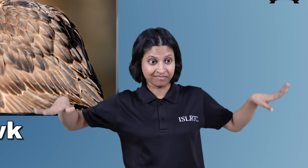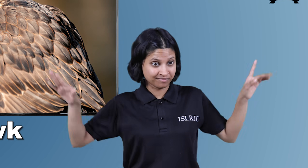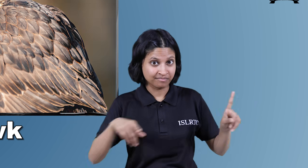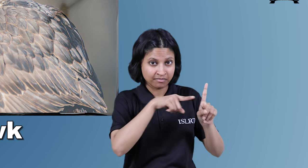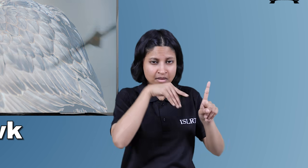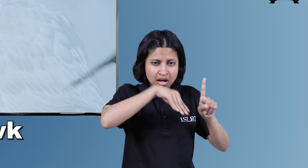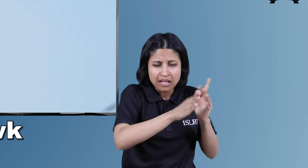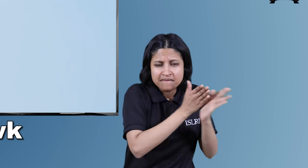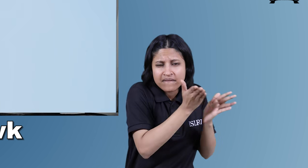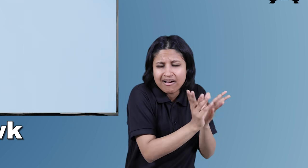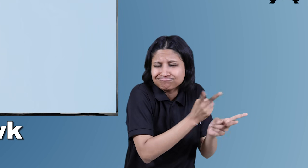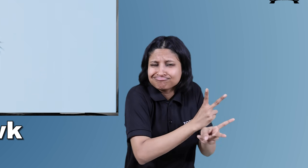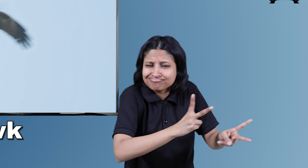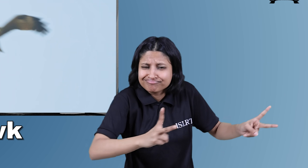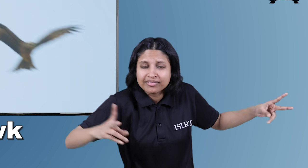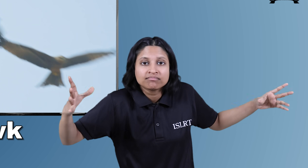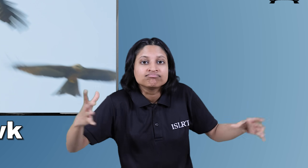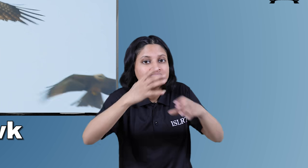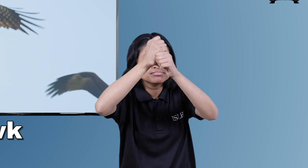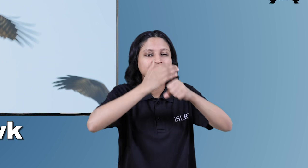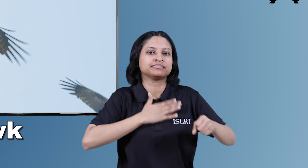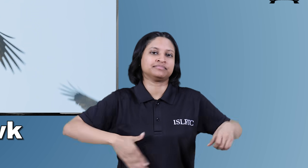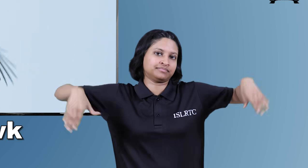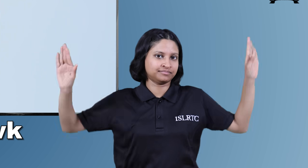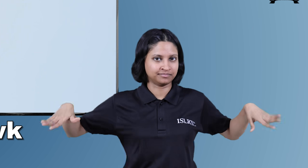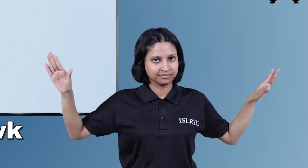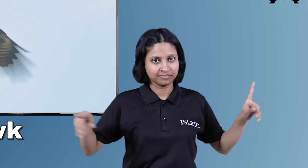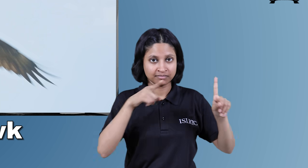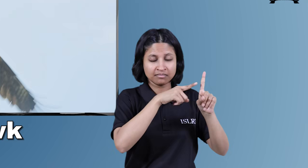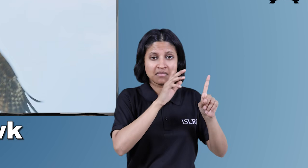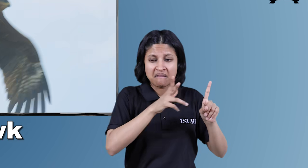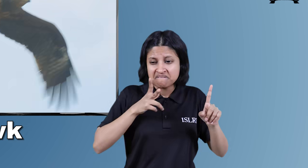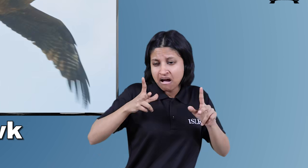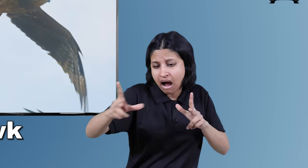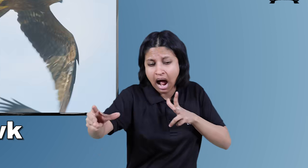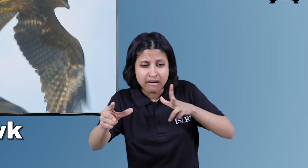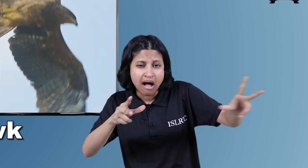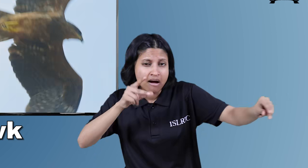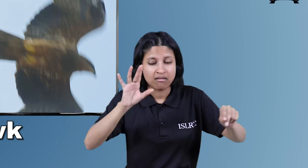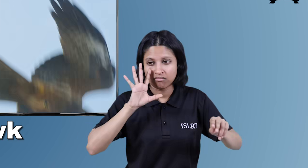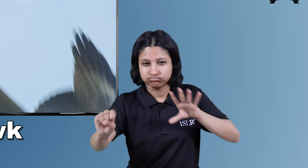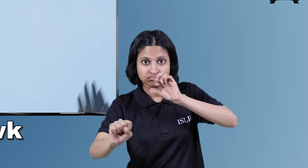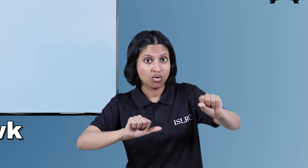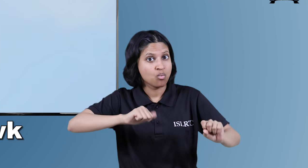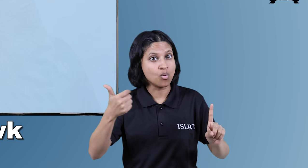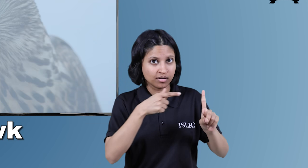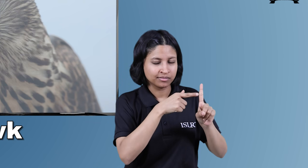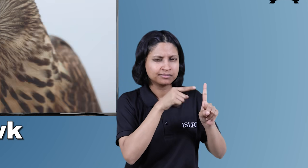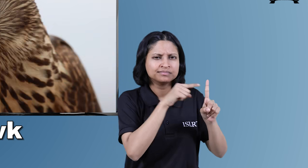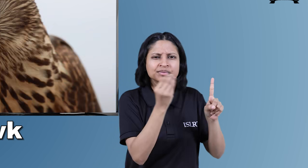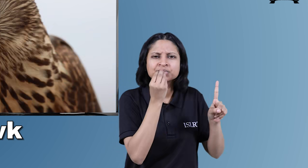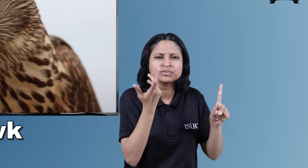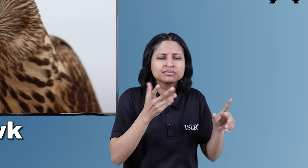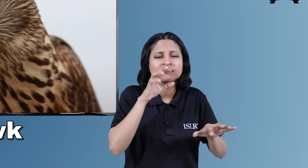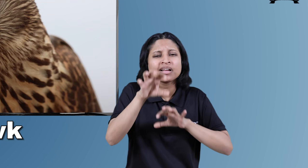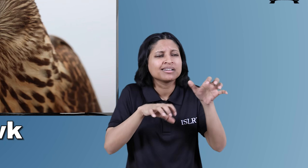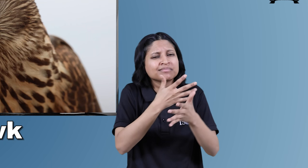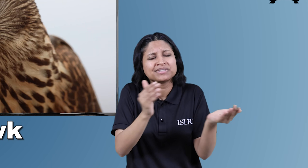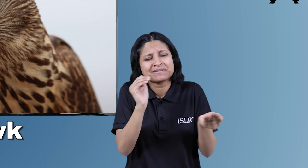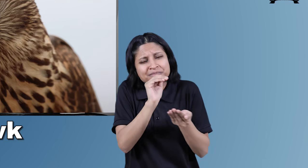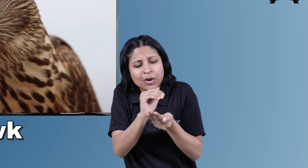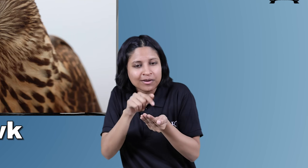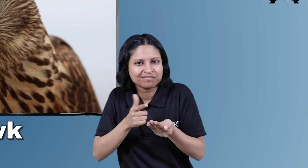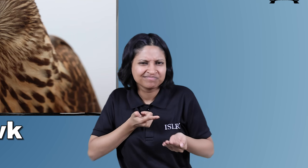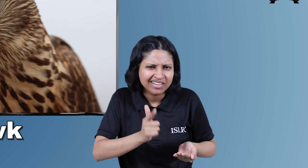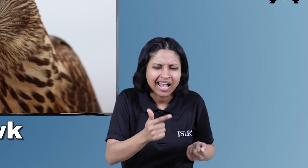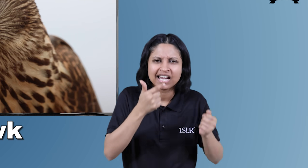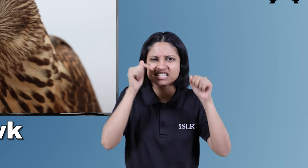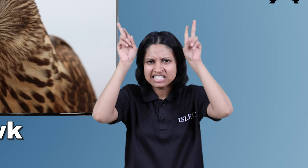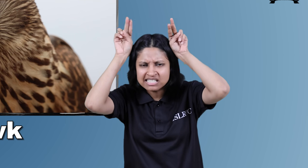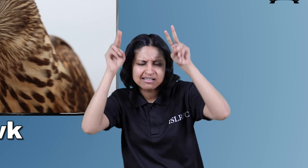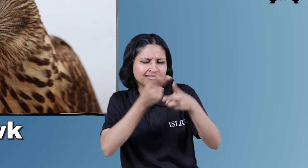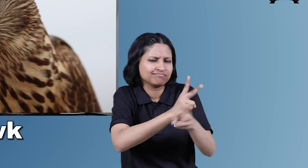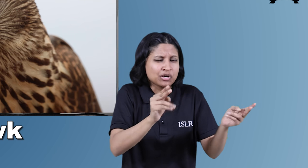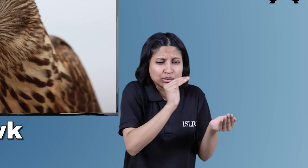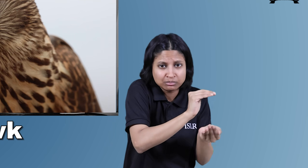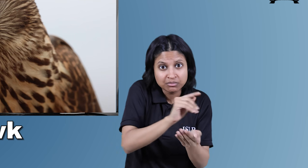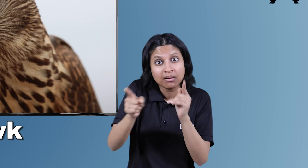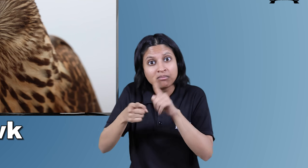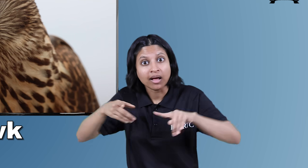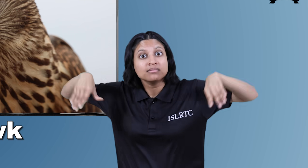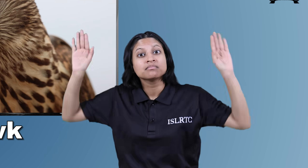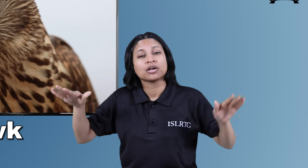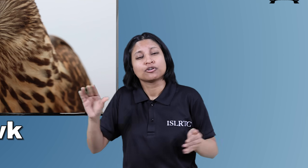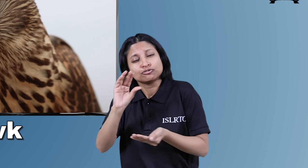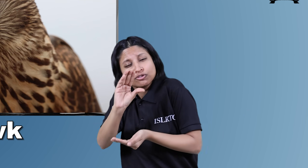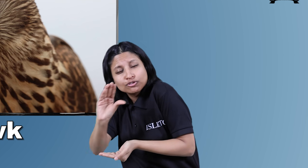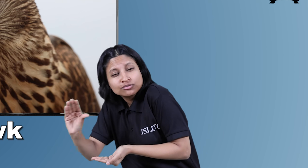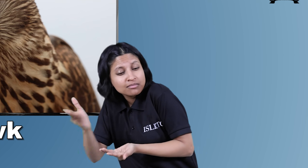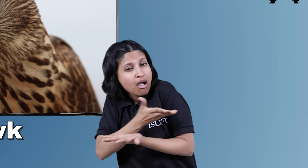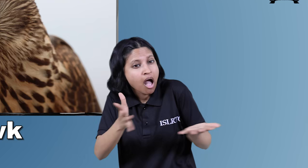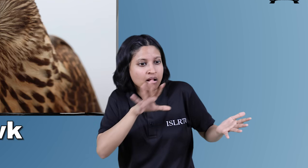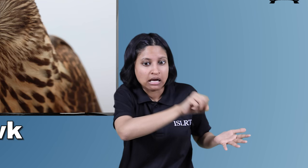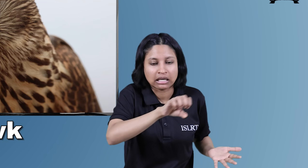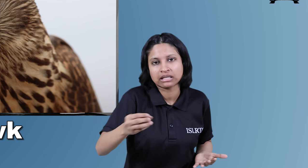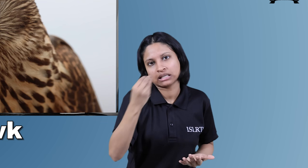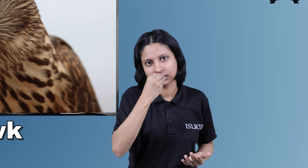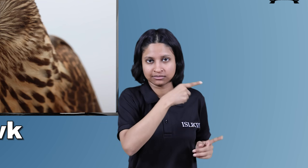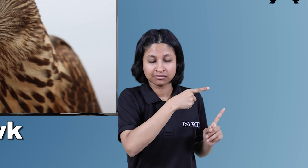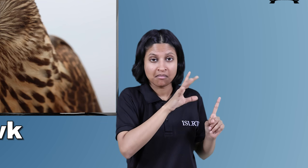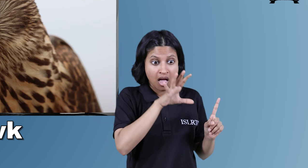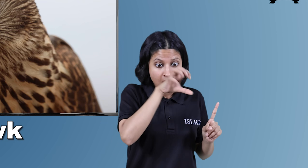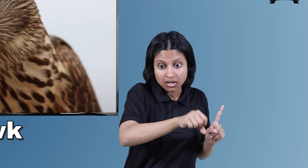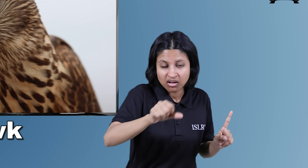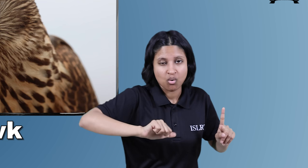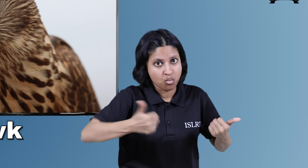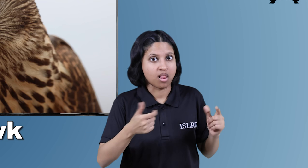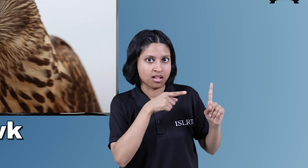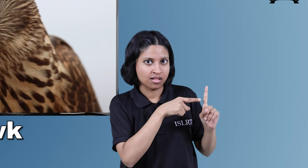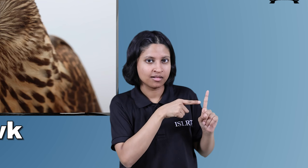Hawks are a group of birds known for their excellent eyesight and hunting skills. They prey upon rodents and small boats and are commonly found in North America.